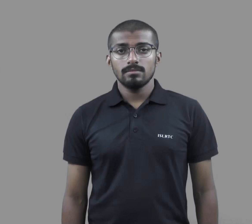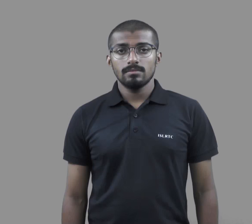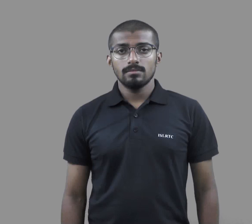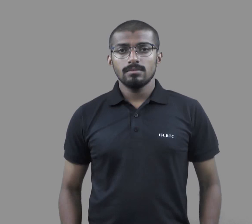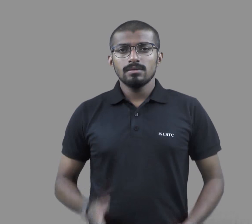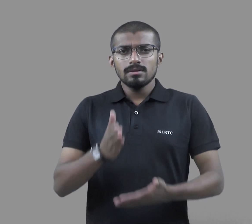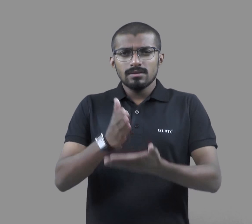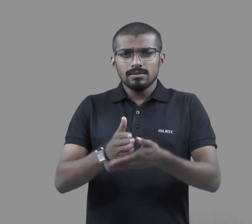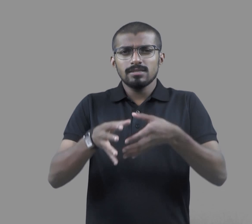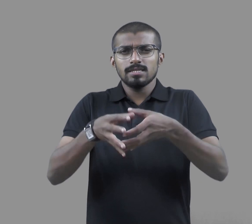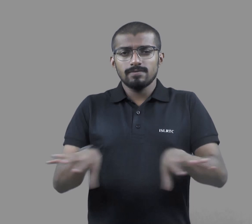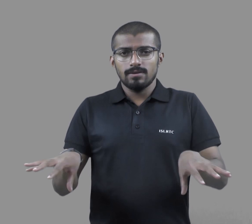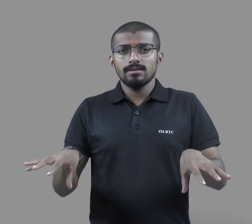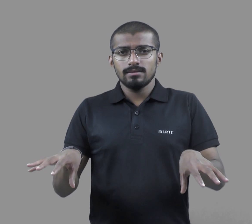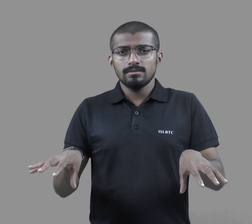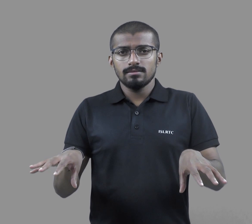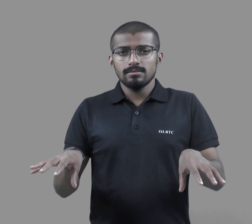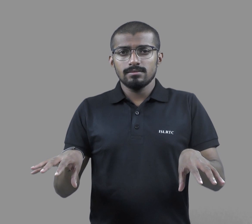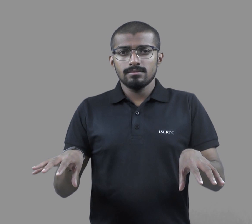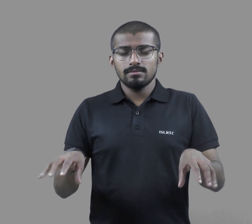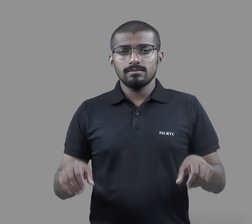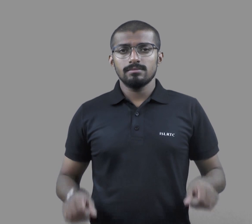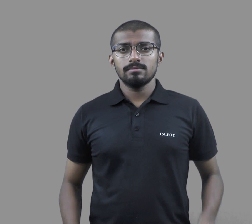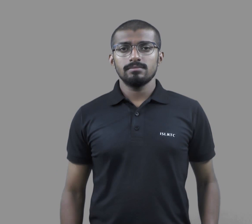Divide Split Segregate